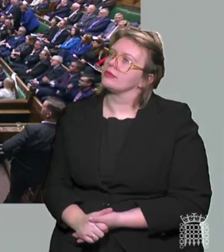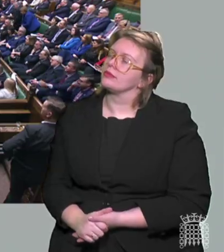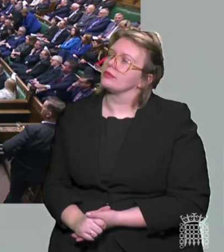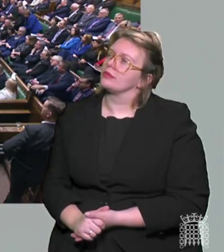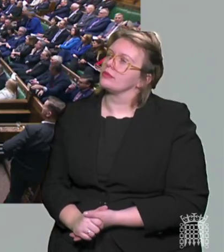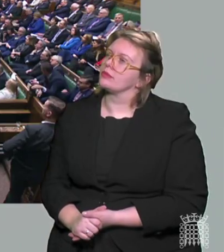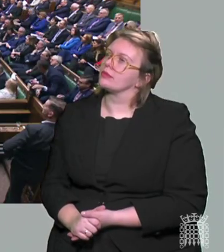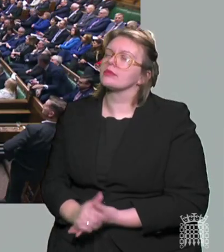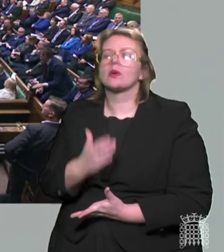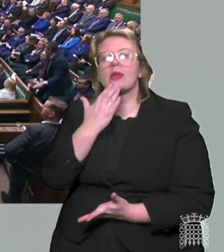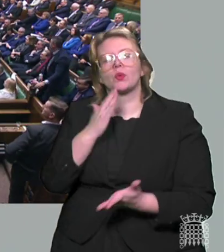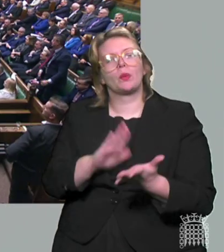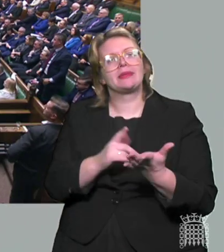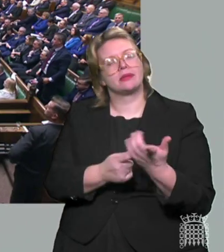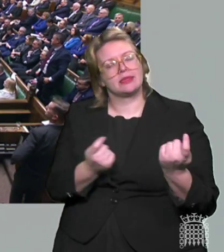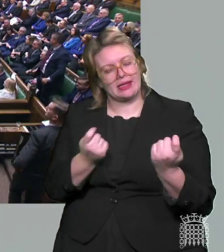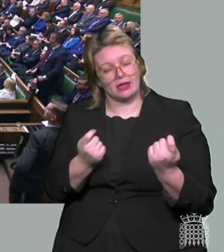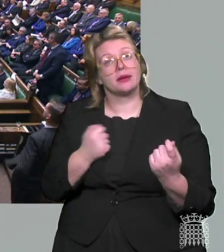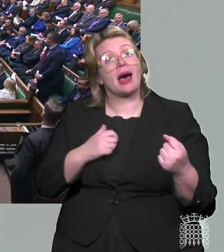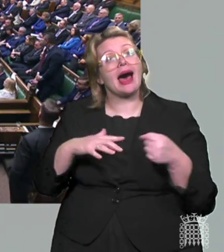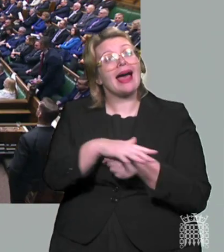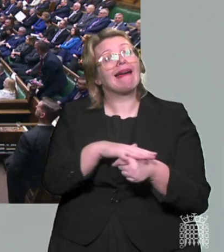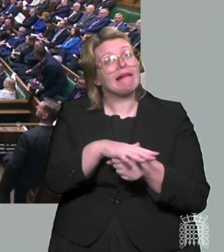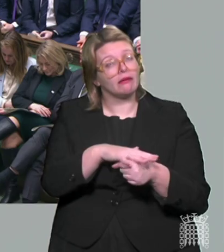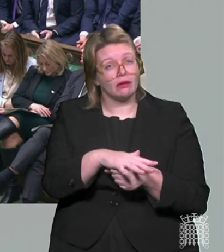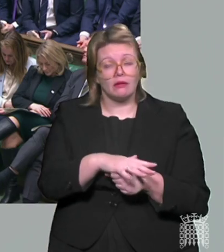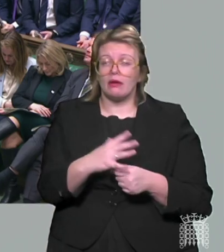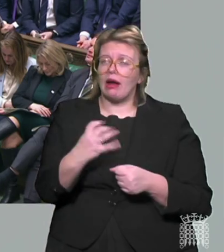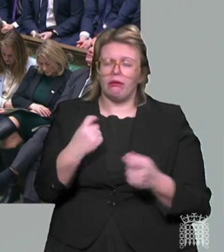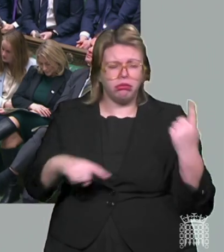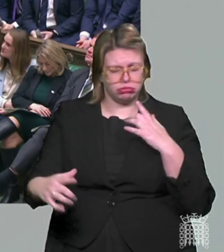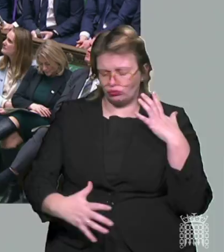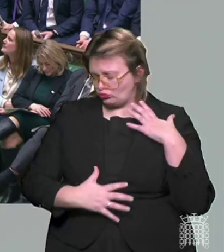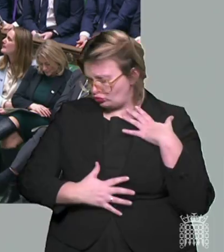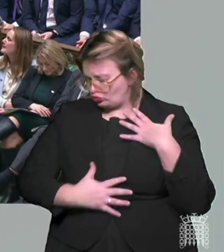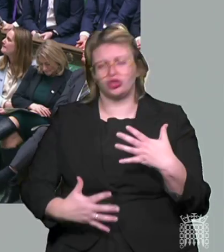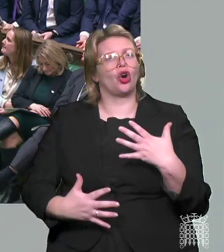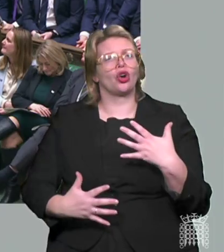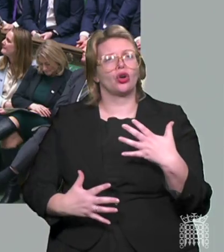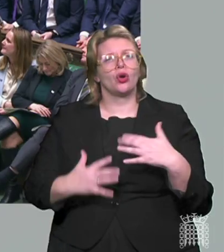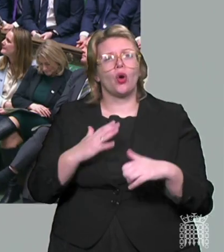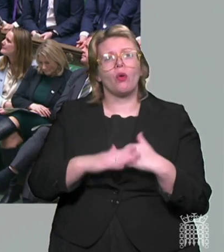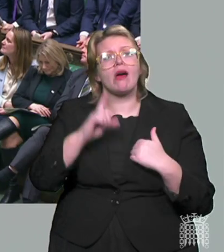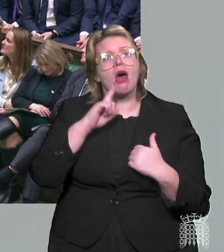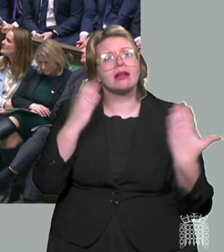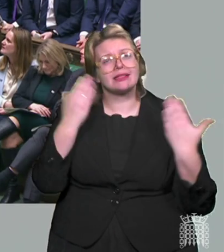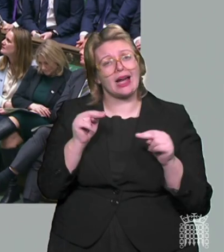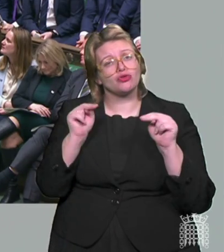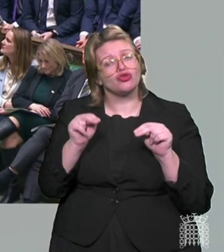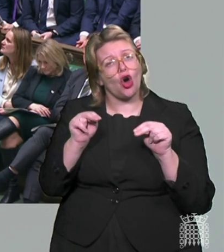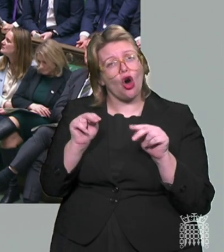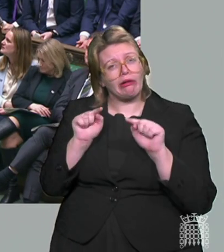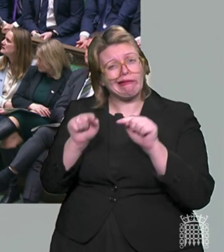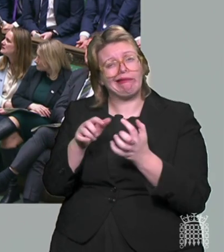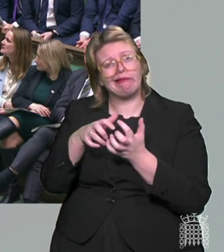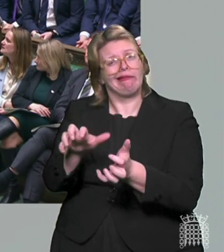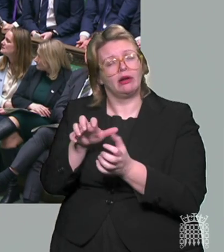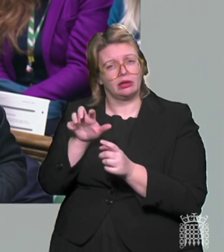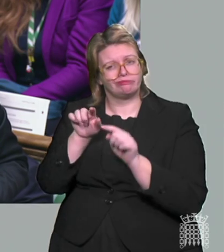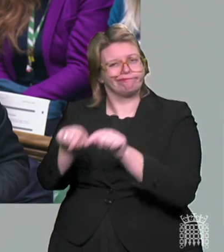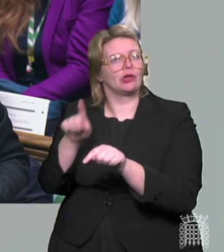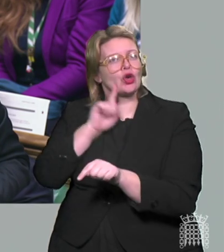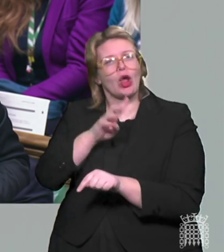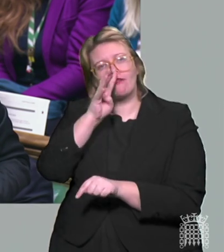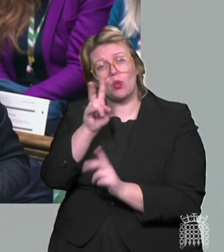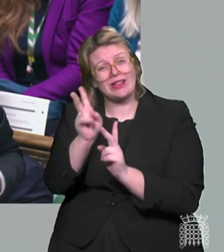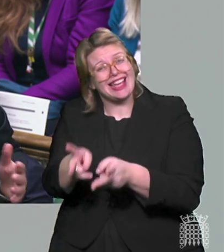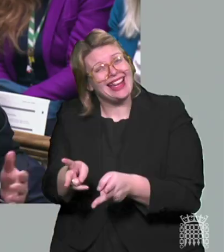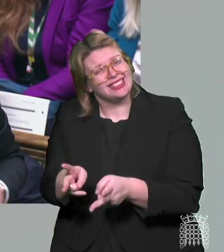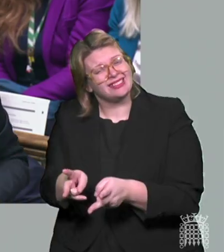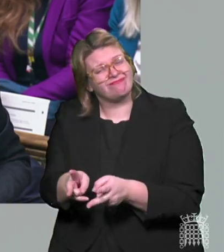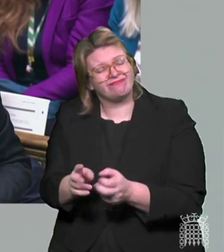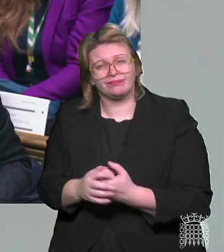Today in my constituency, there is a great sense of shock and disbelief following last night’s horrific dog attack that killed a four-year-old girl.